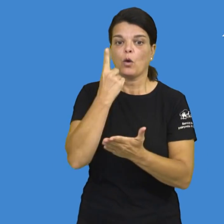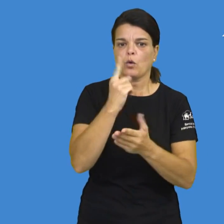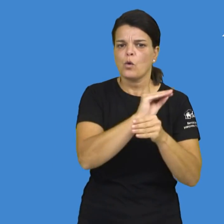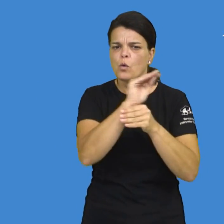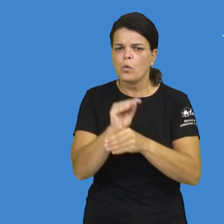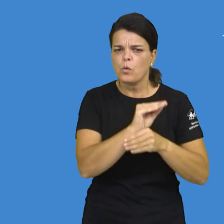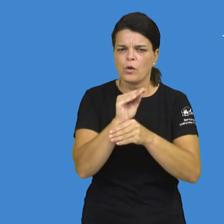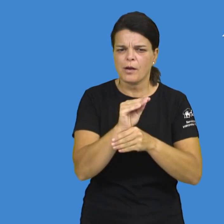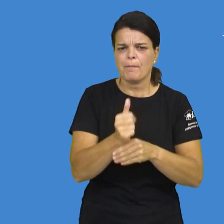cuidar